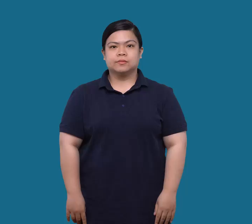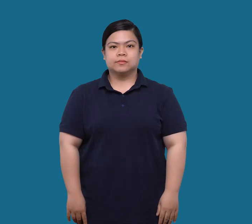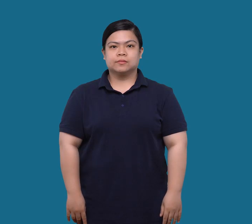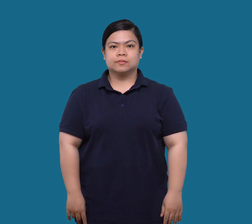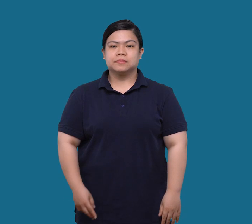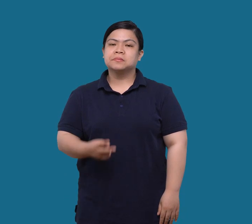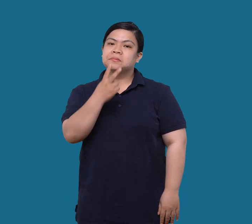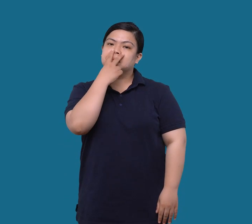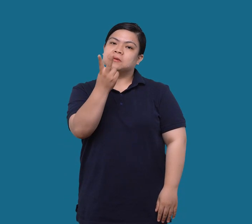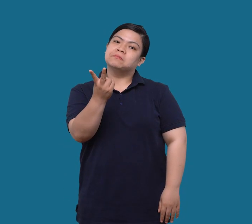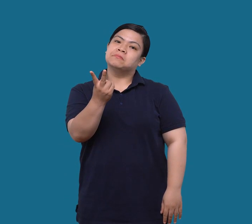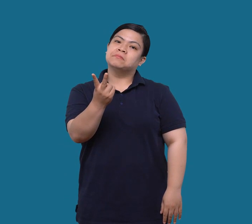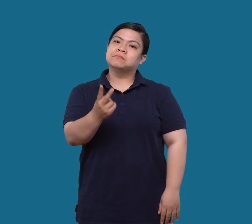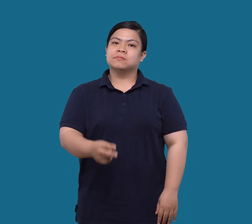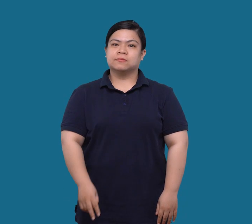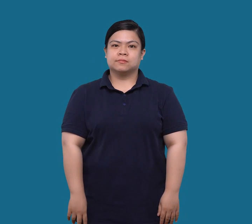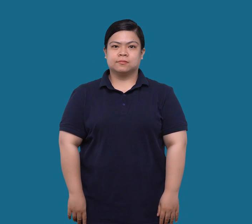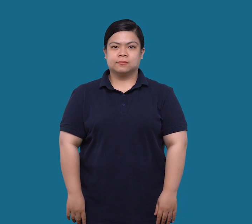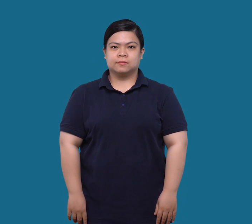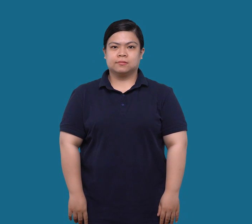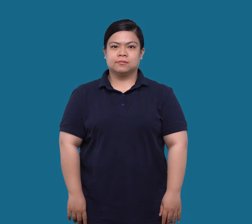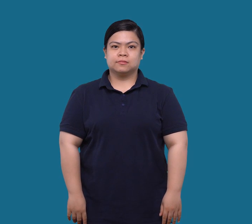xem